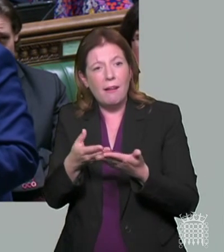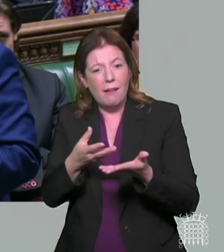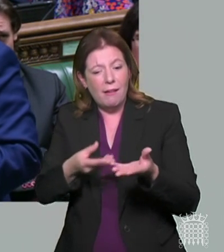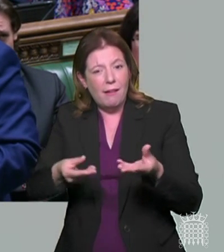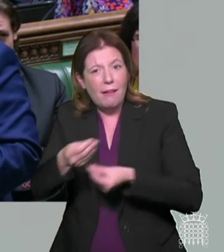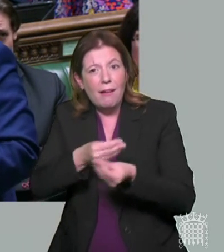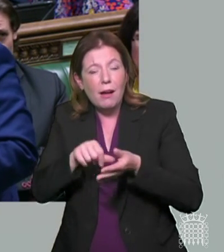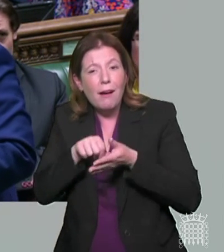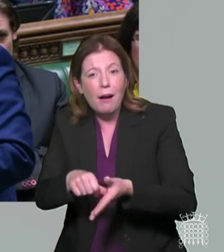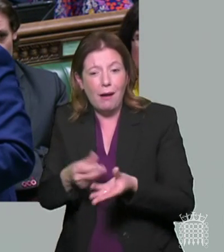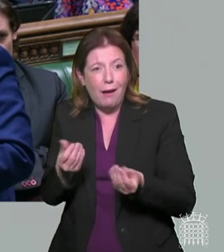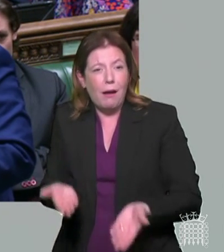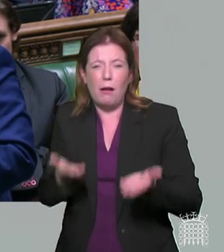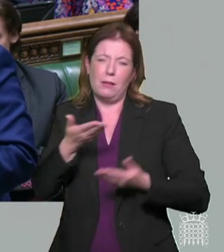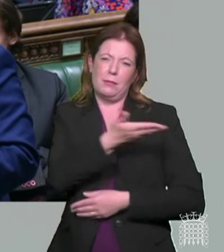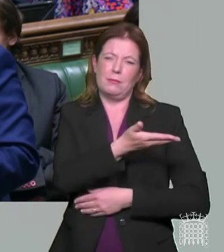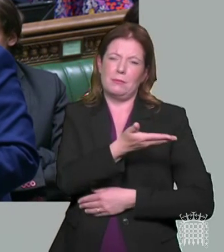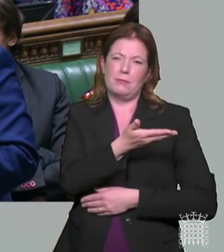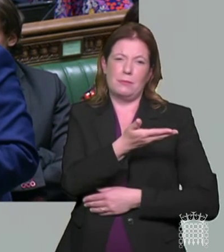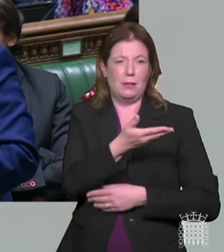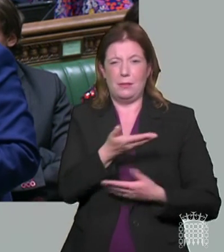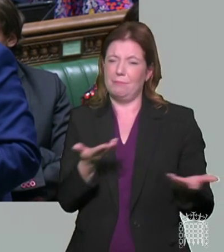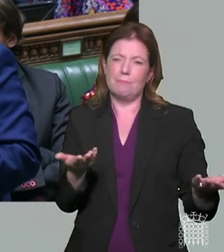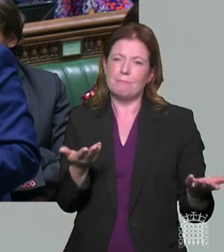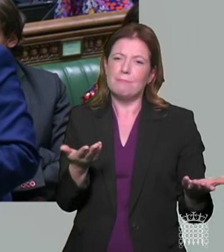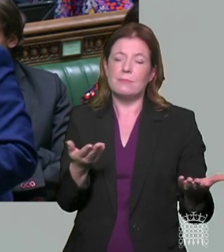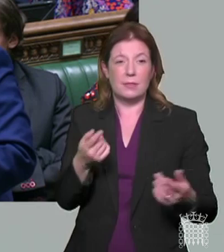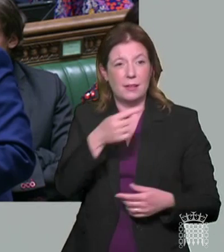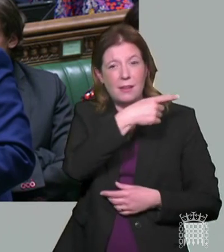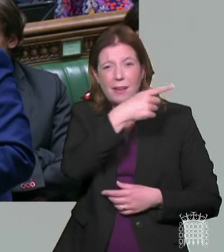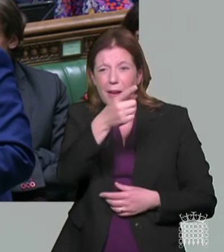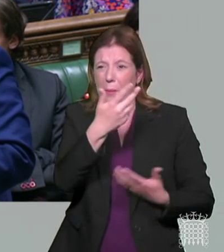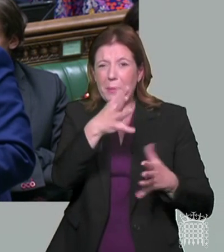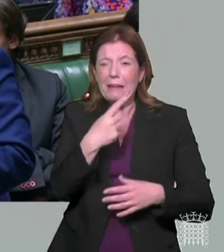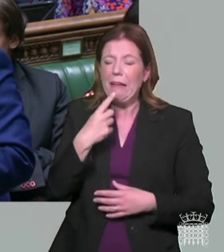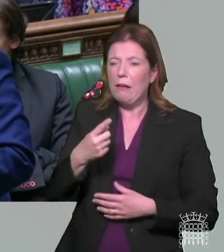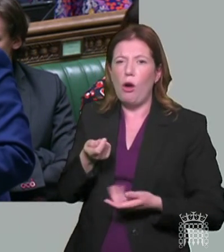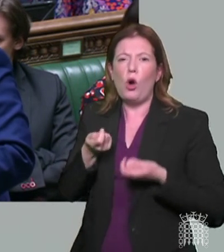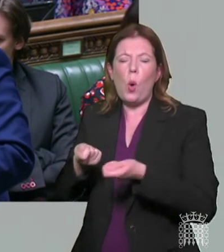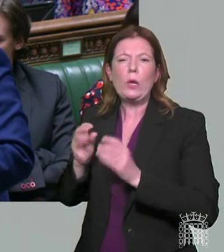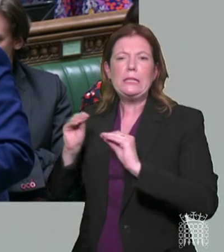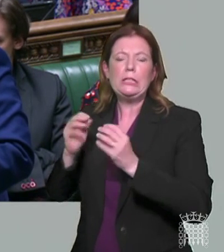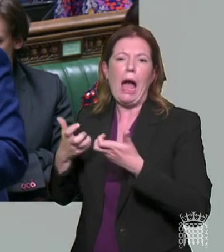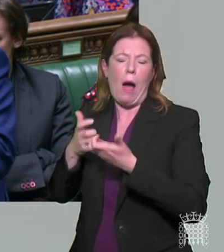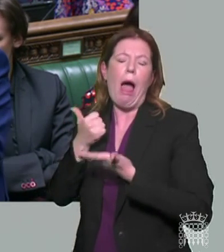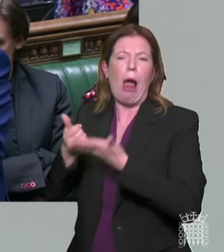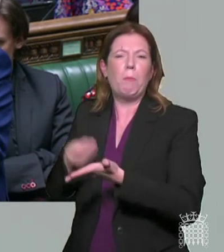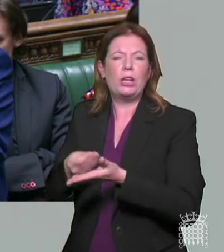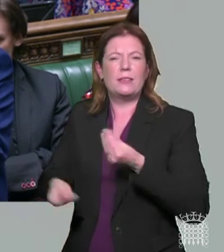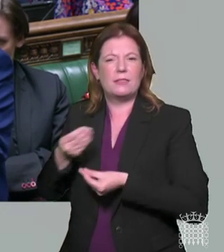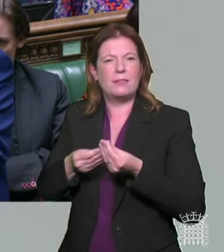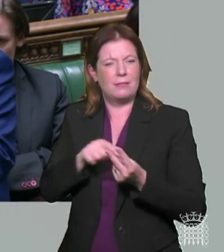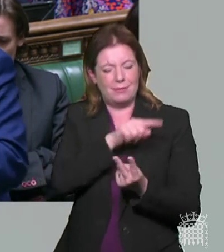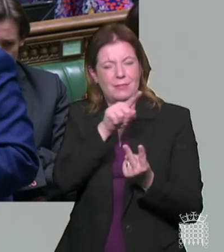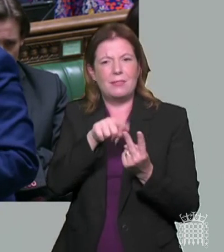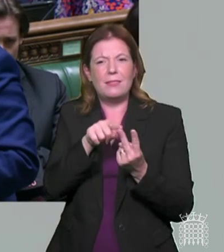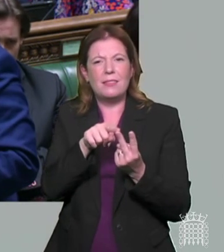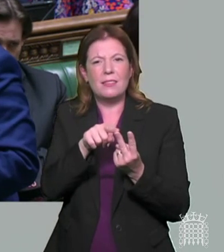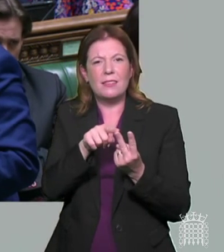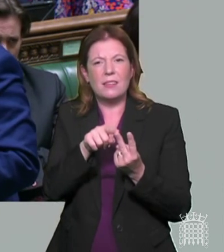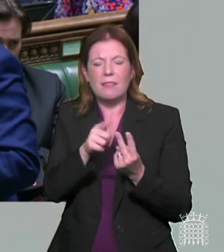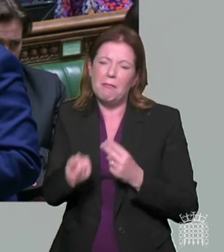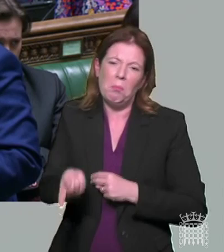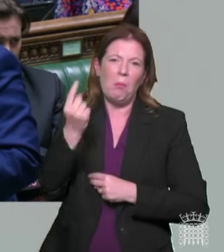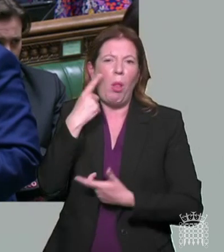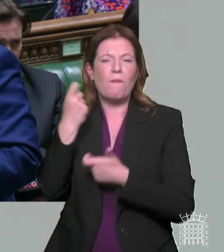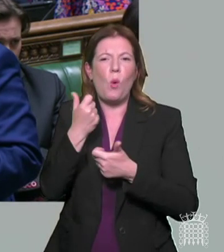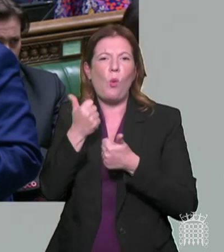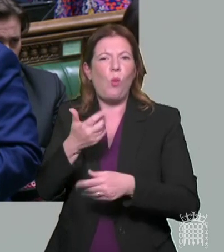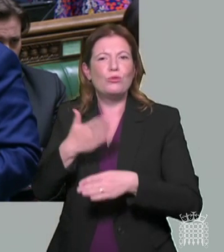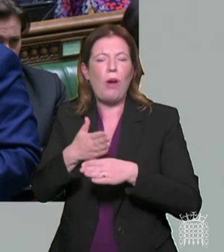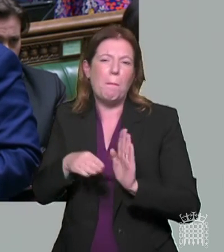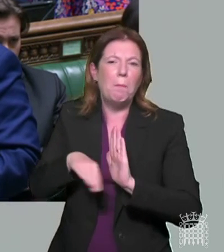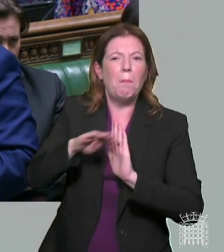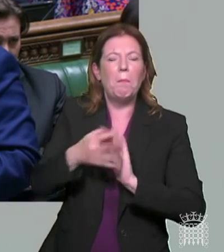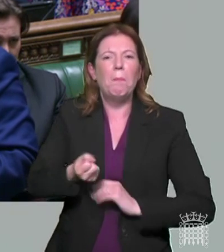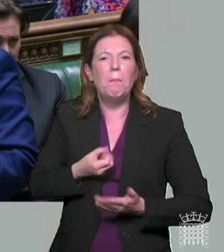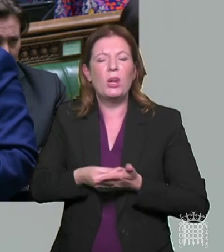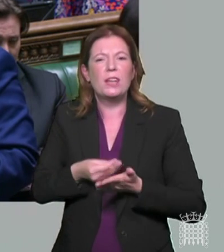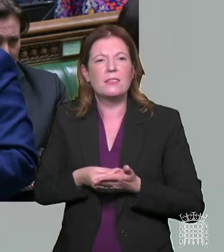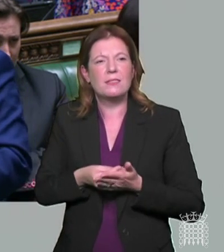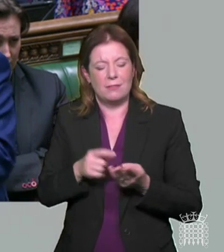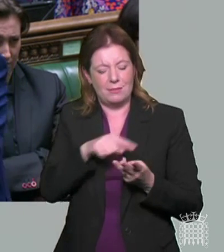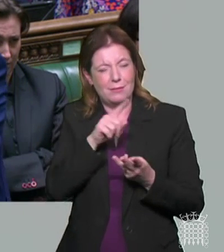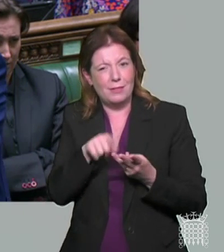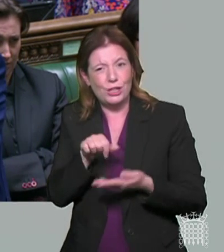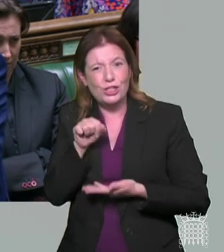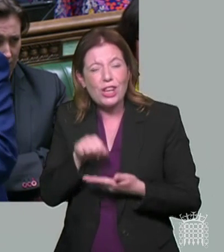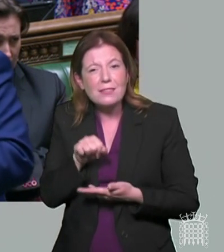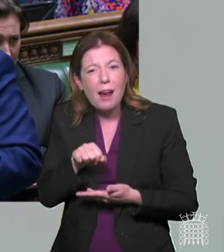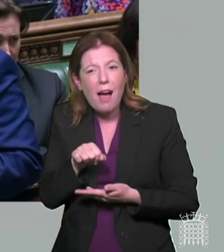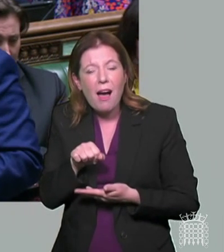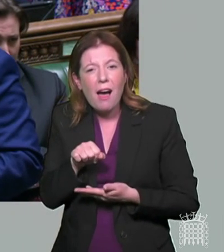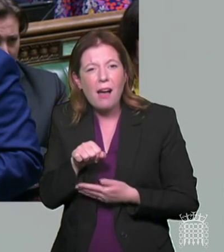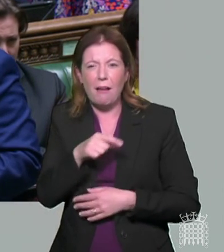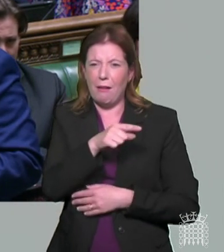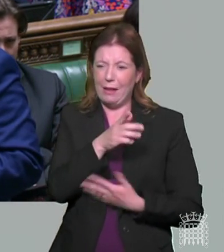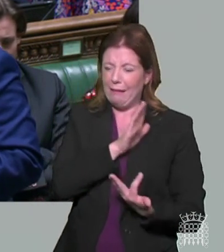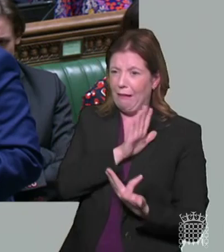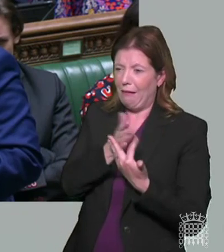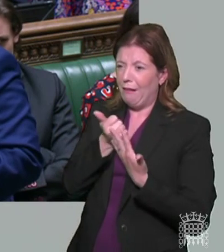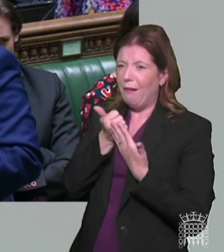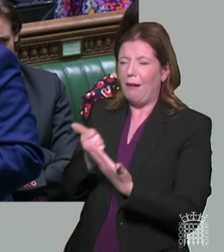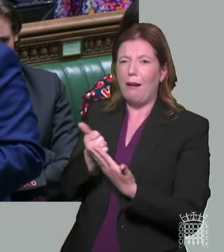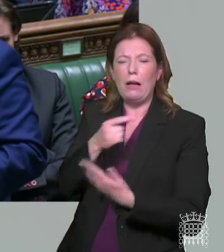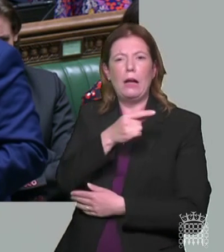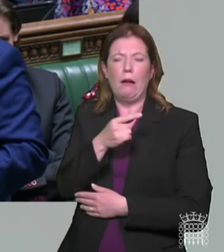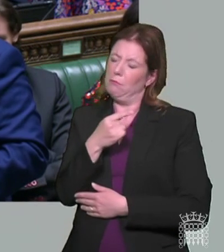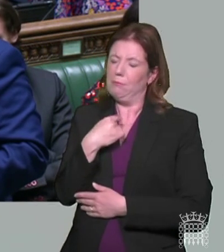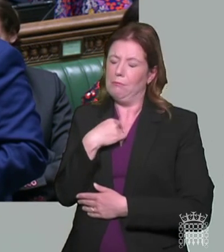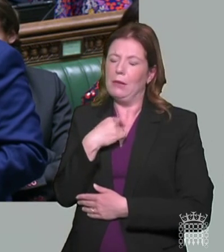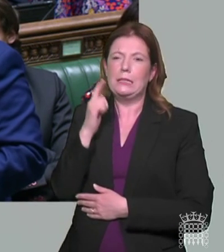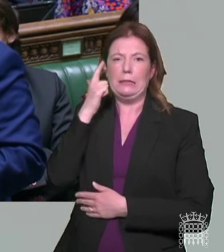We have the Tory Back Bencher who thinks that poor people just need cooking lessons, the Tory Minister who thinks that people should just get a “better paid job”, and the Chancellor who thinks it would be “silly” to act now.